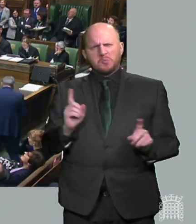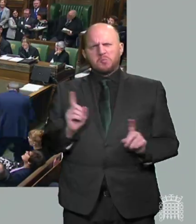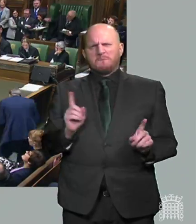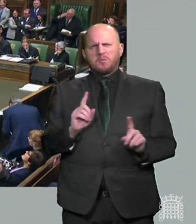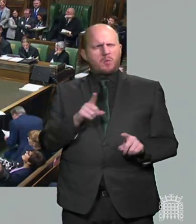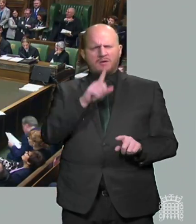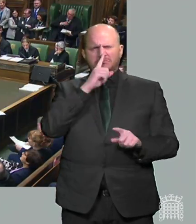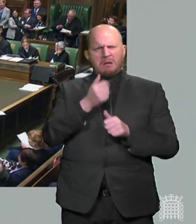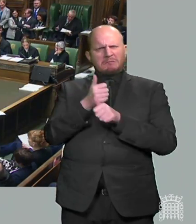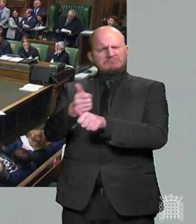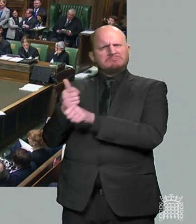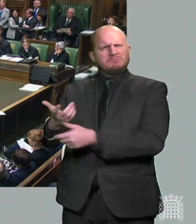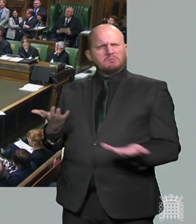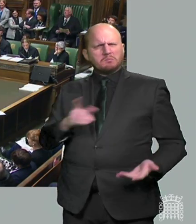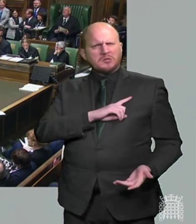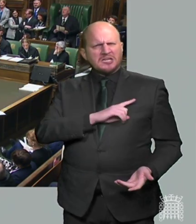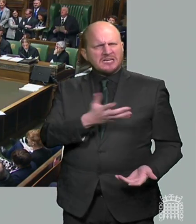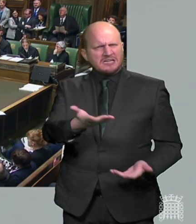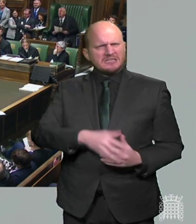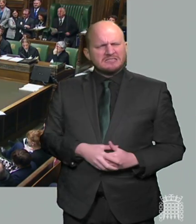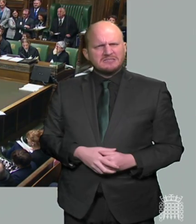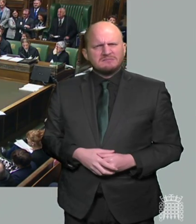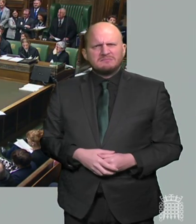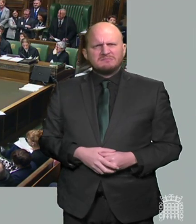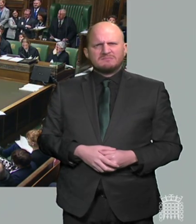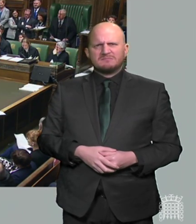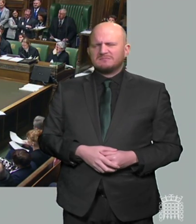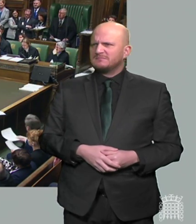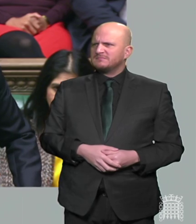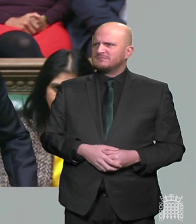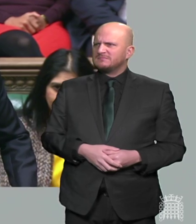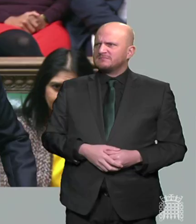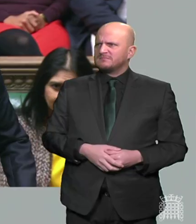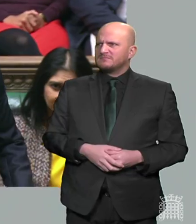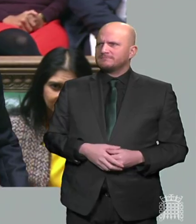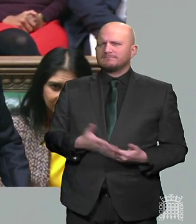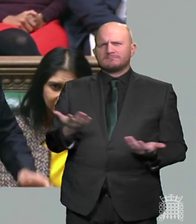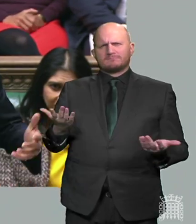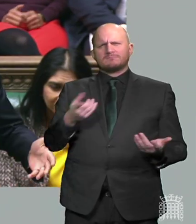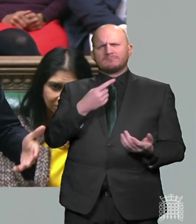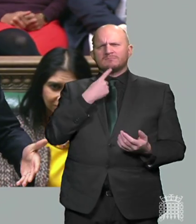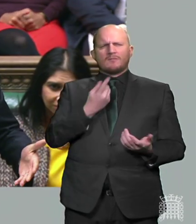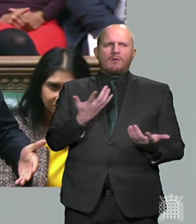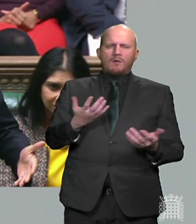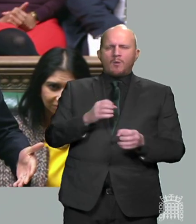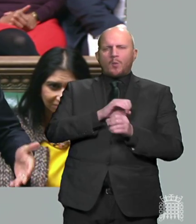The right honourable and learned Gentleman talks about covid not having an impact.